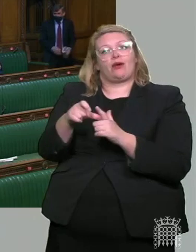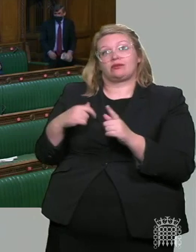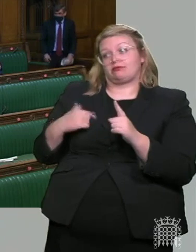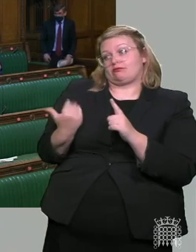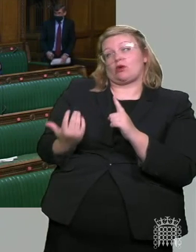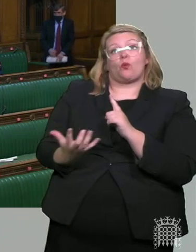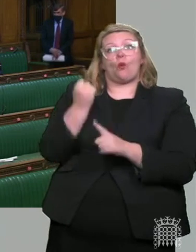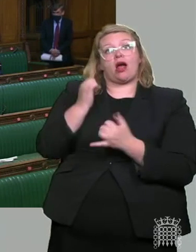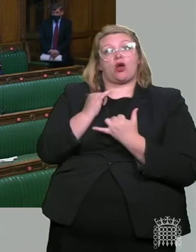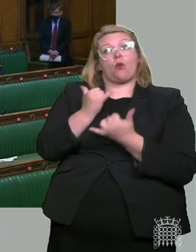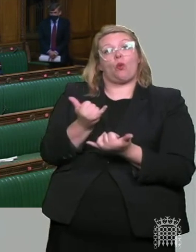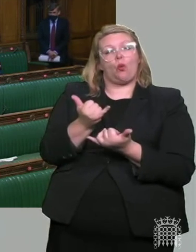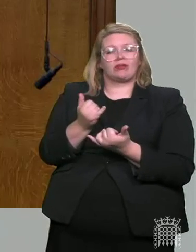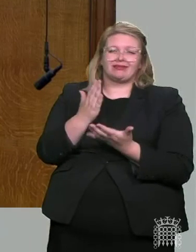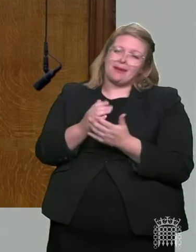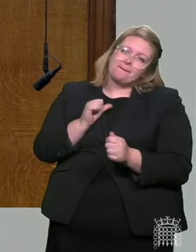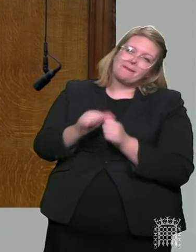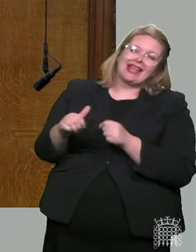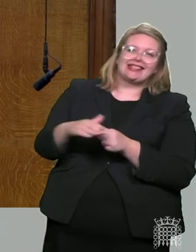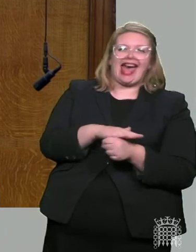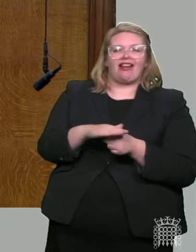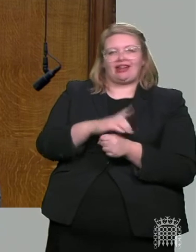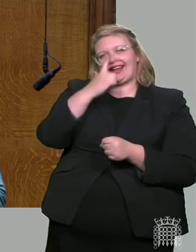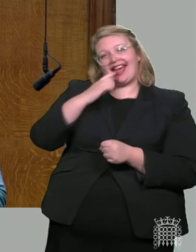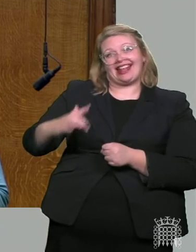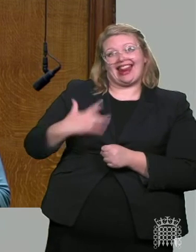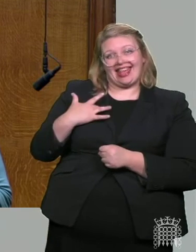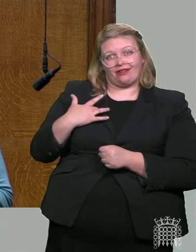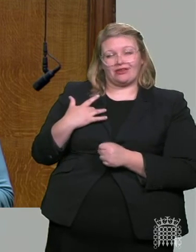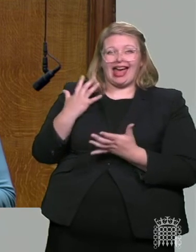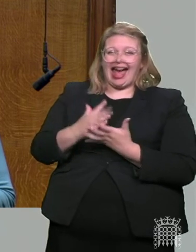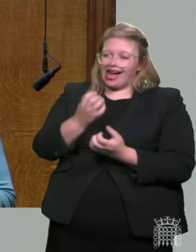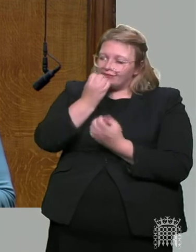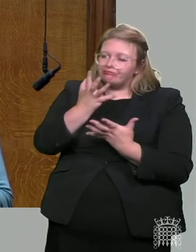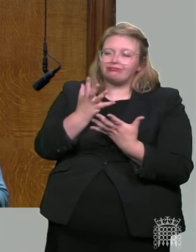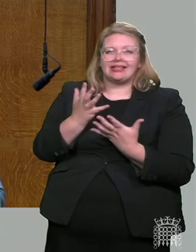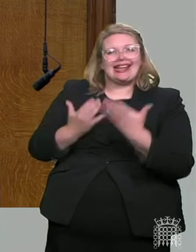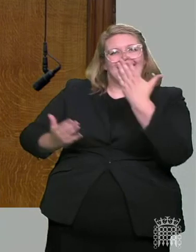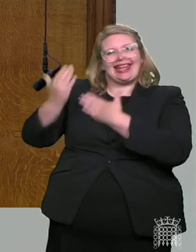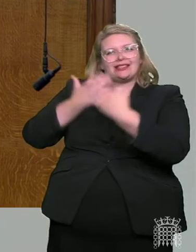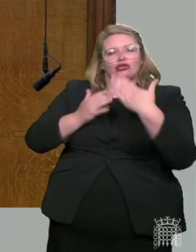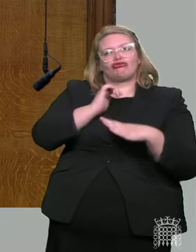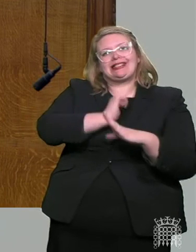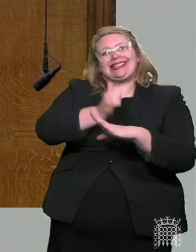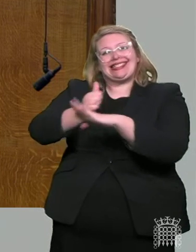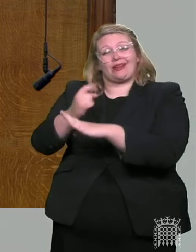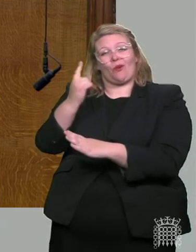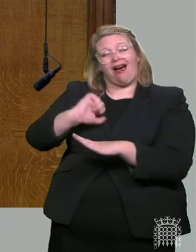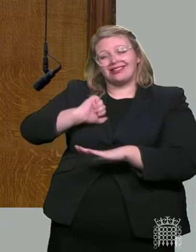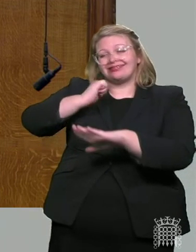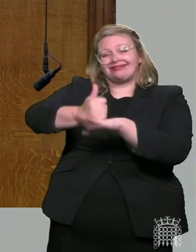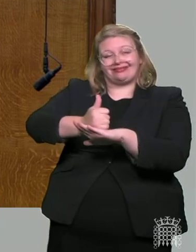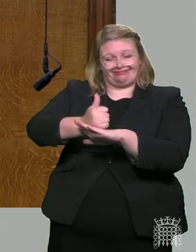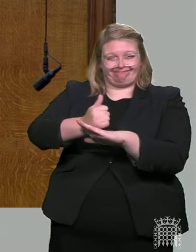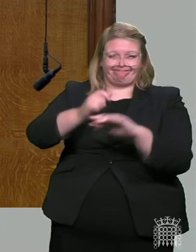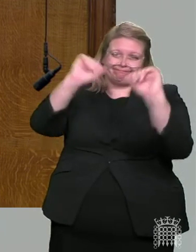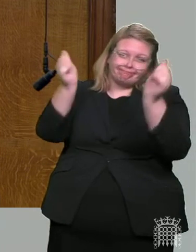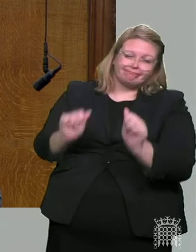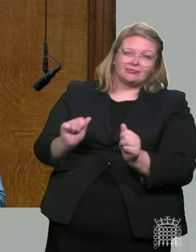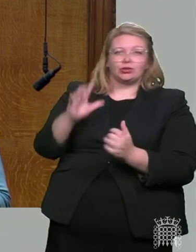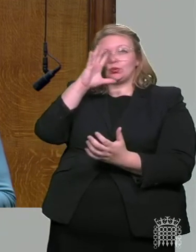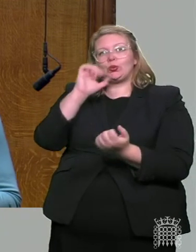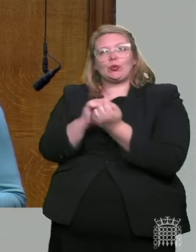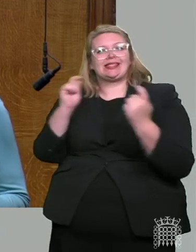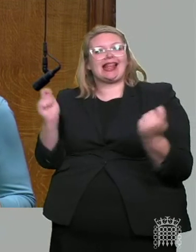There is much to visit there, including an historic lamp standard that was erected to celebrate Queen Victoria’s diamond jubilee.